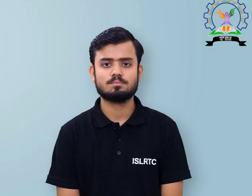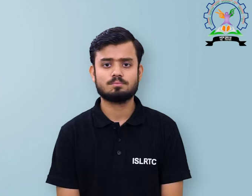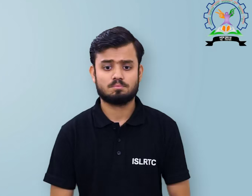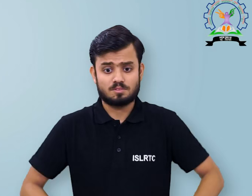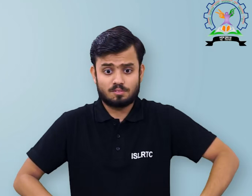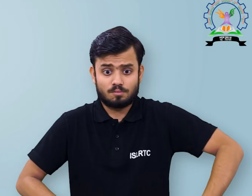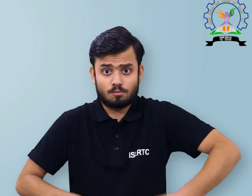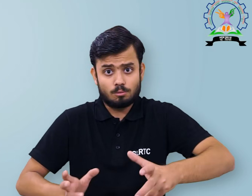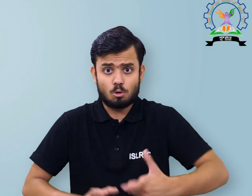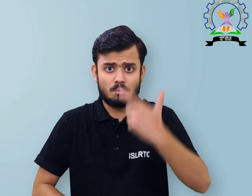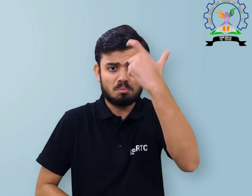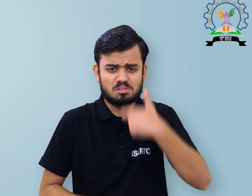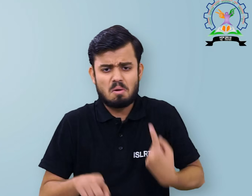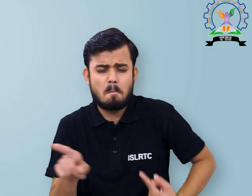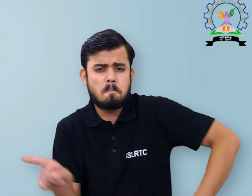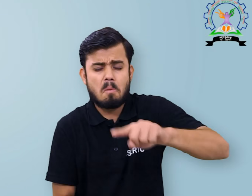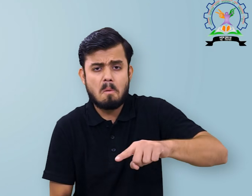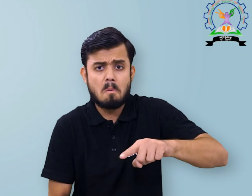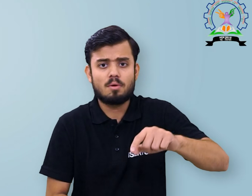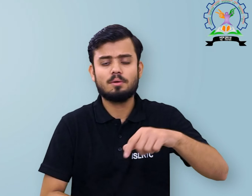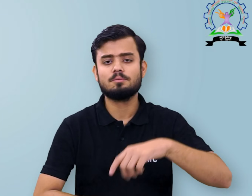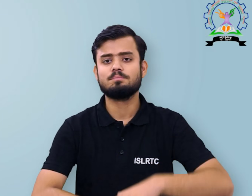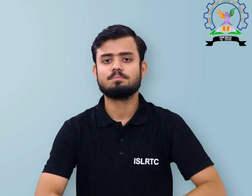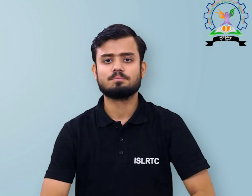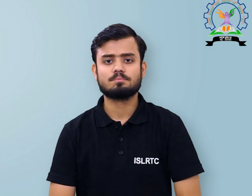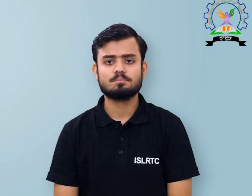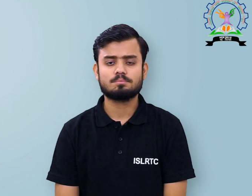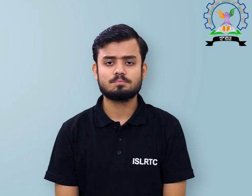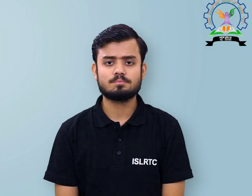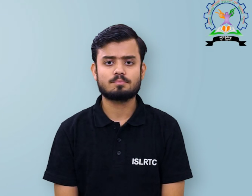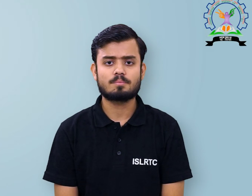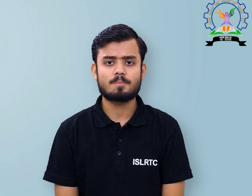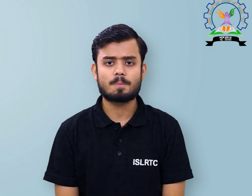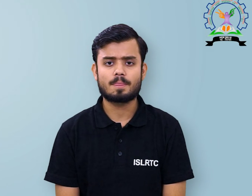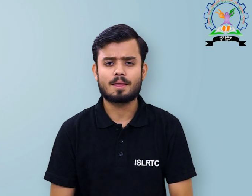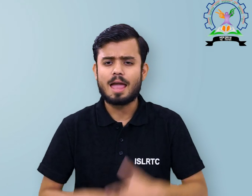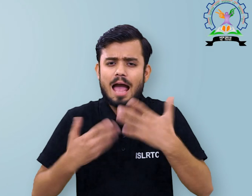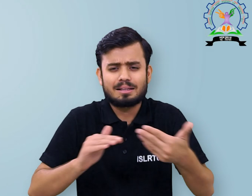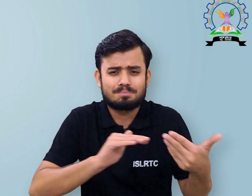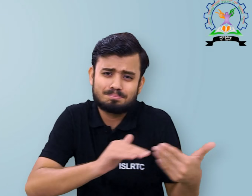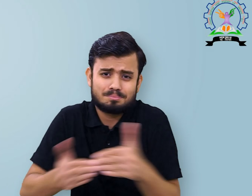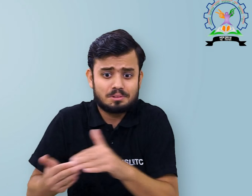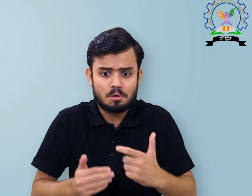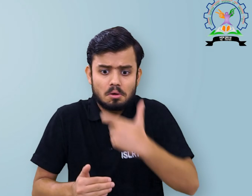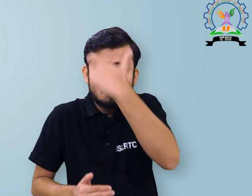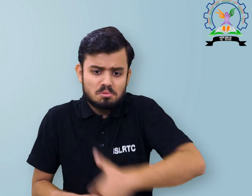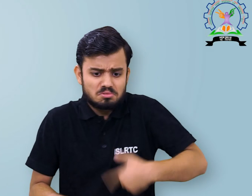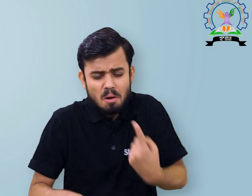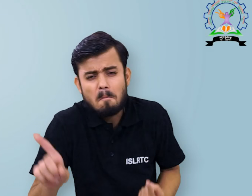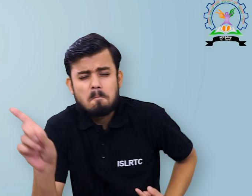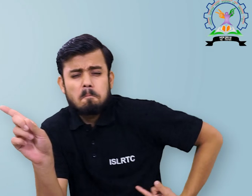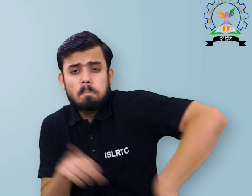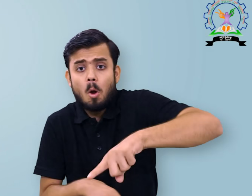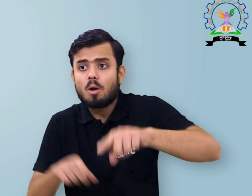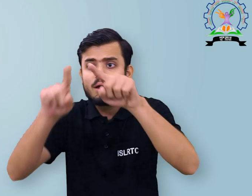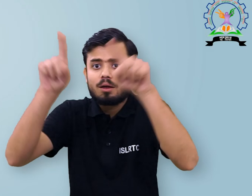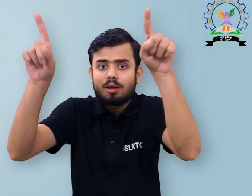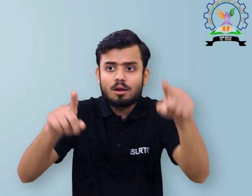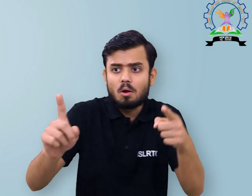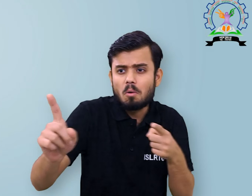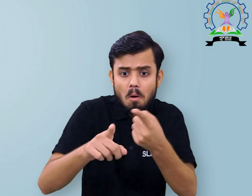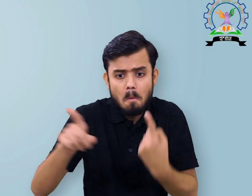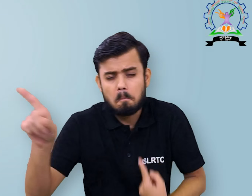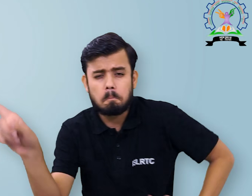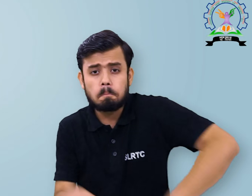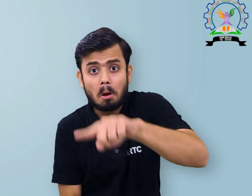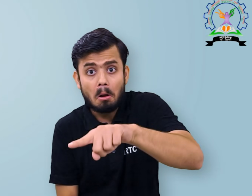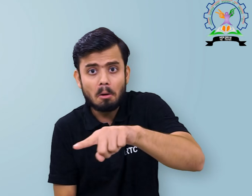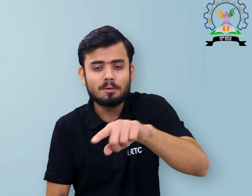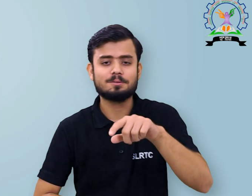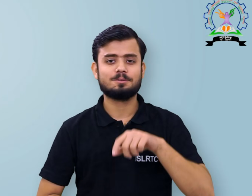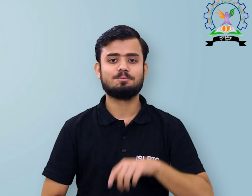Kick A kick is a skill in association football in which a player strikes the ball with their foot.